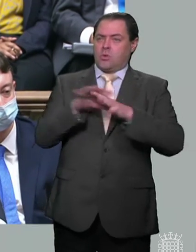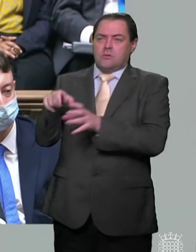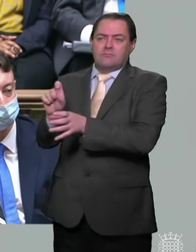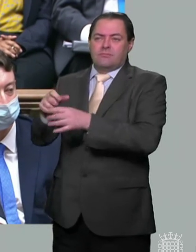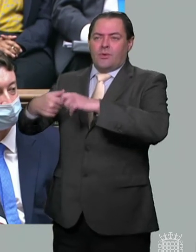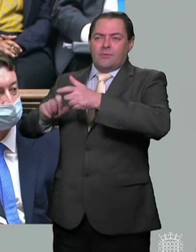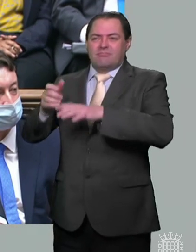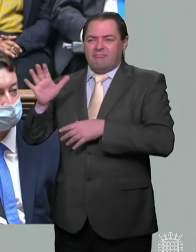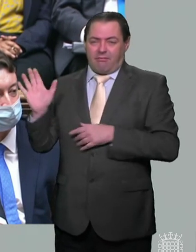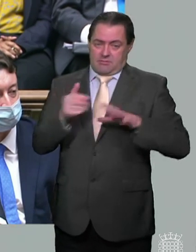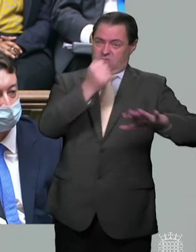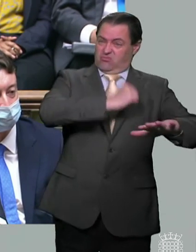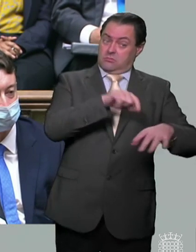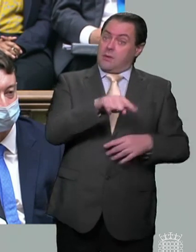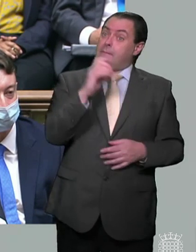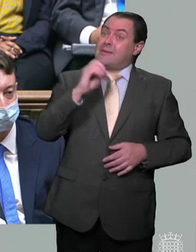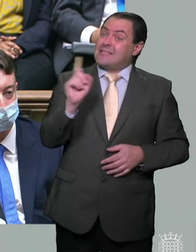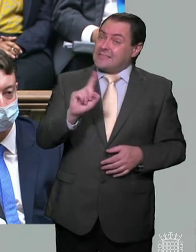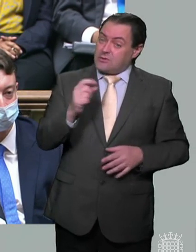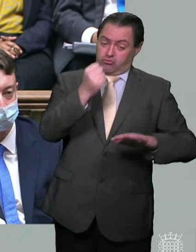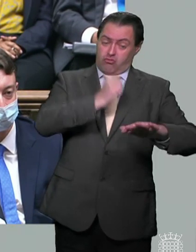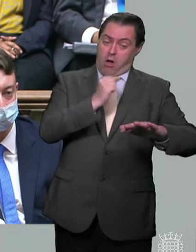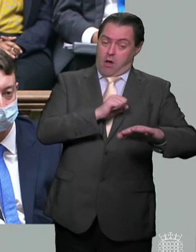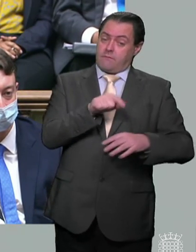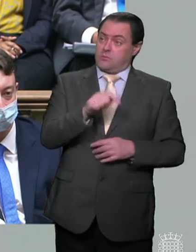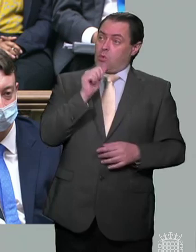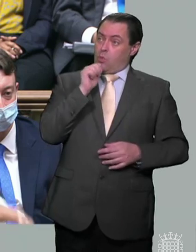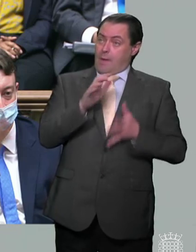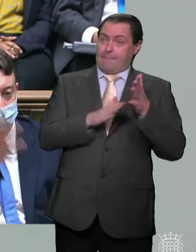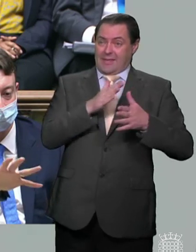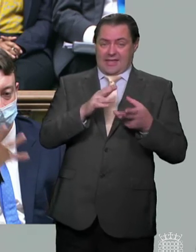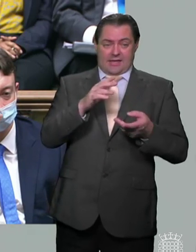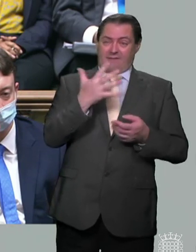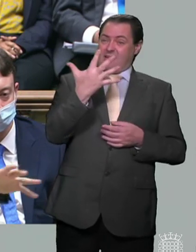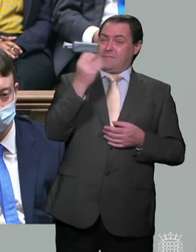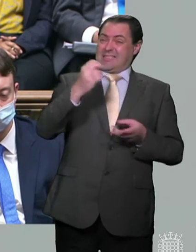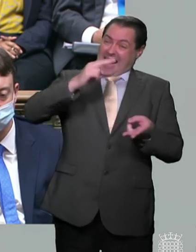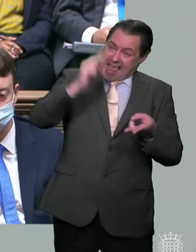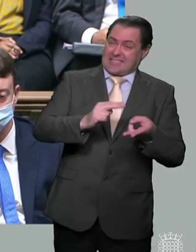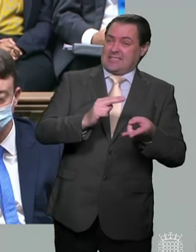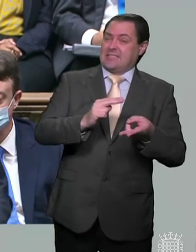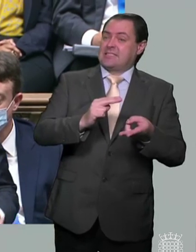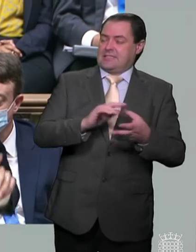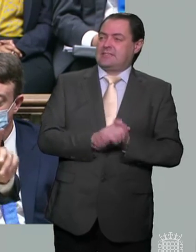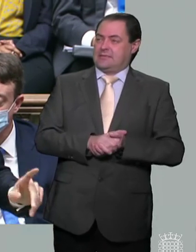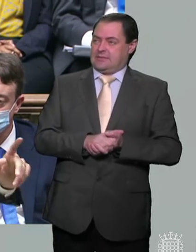Let me tell the House the new rate: draught relief will cut duty by 5%.